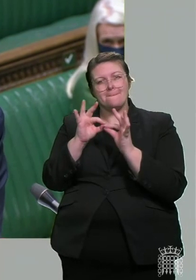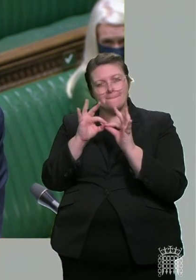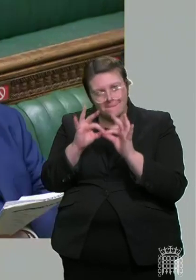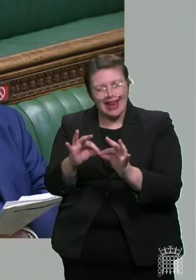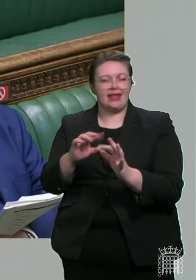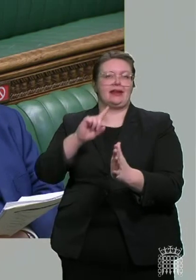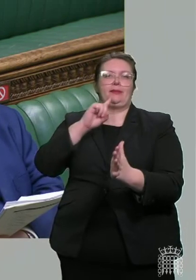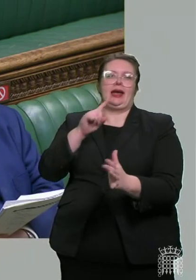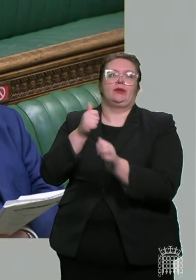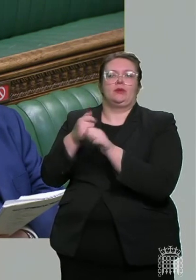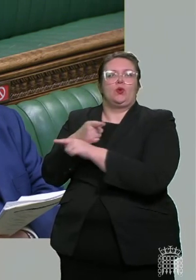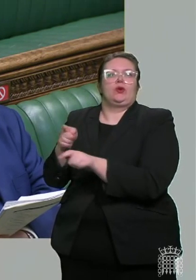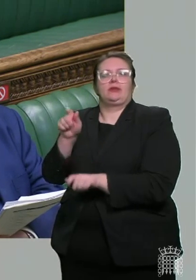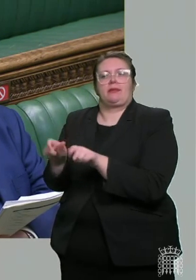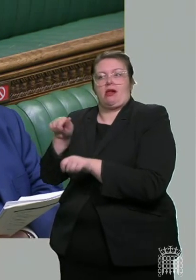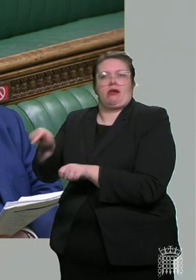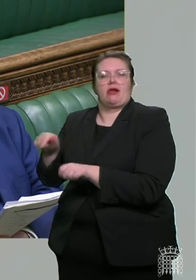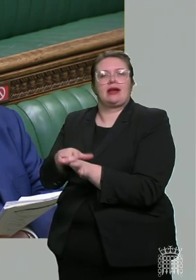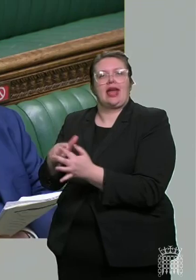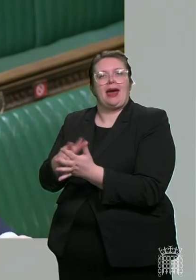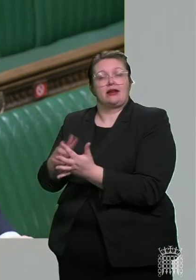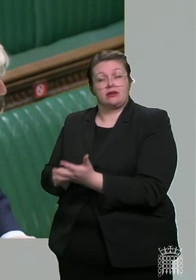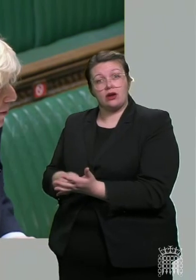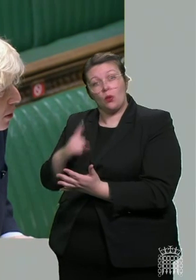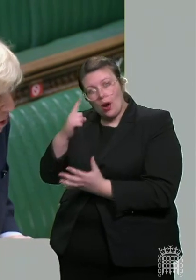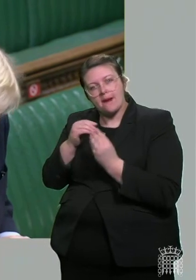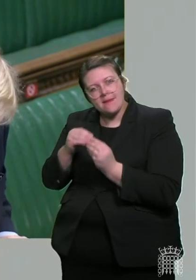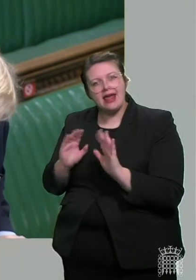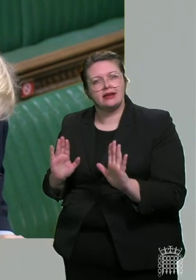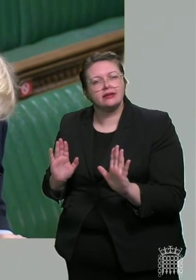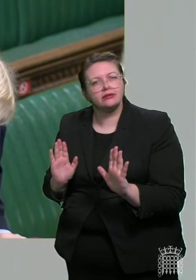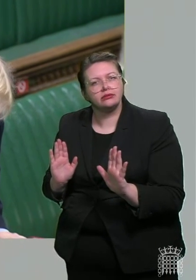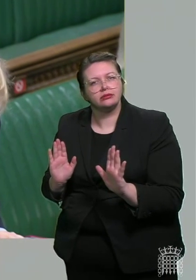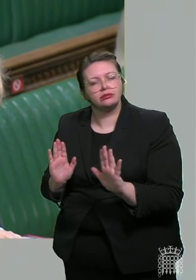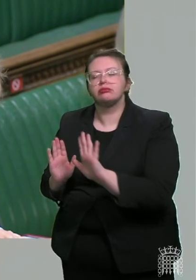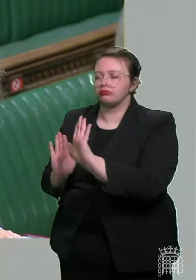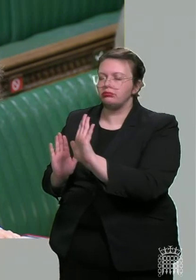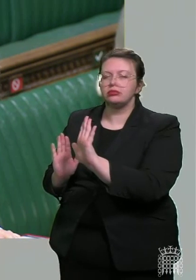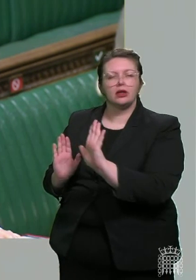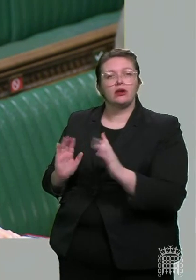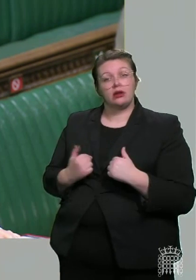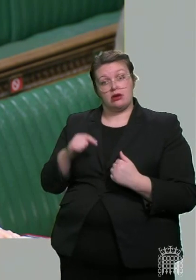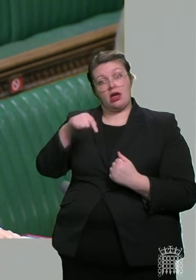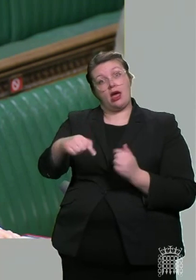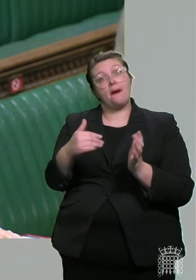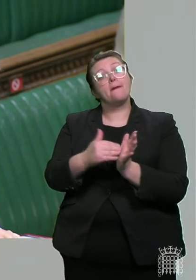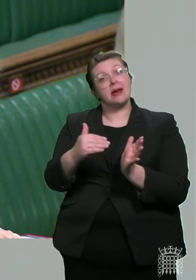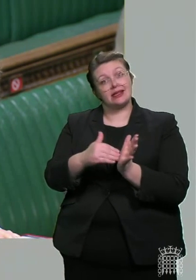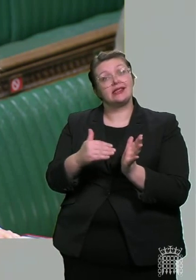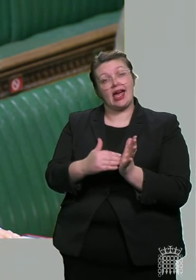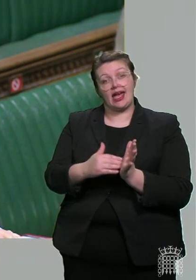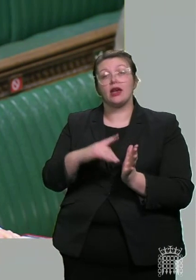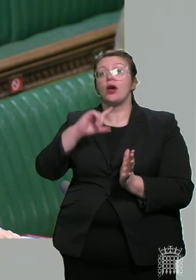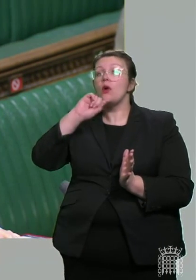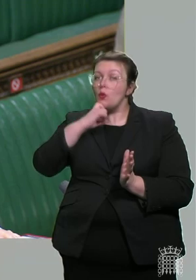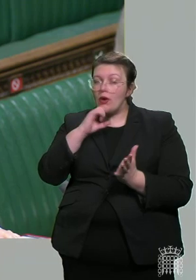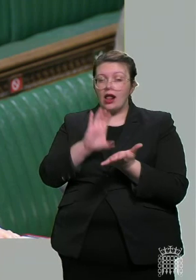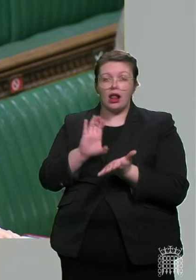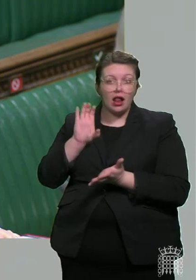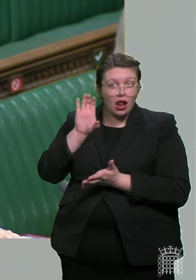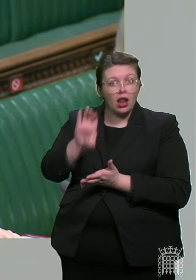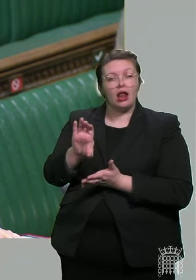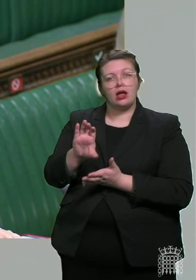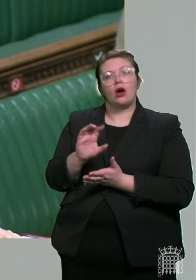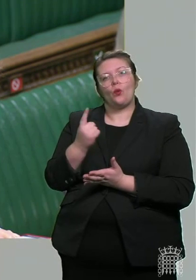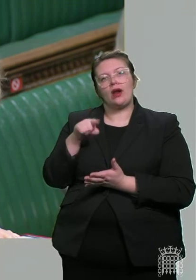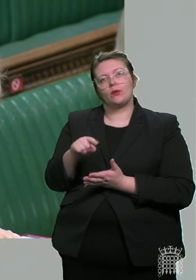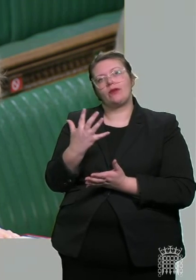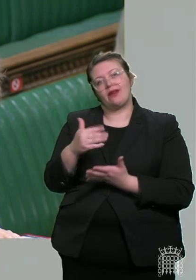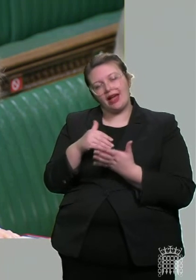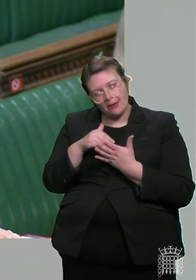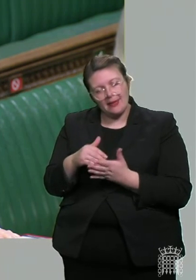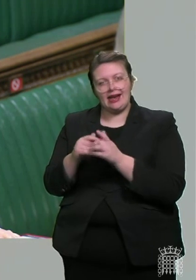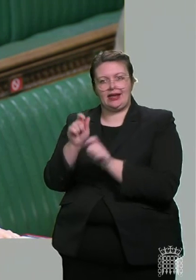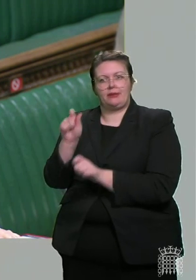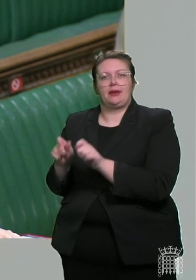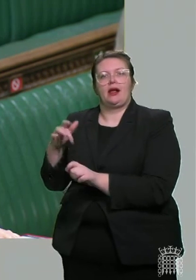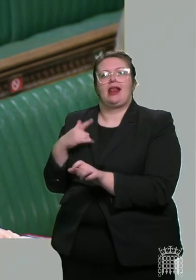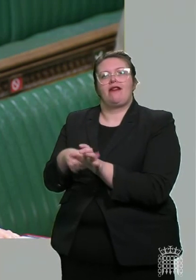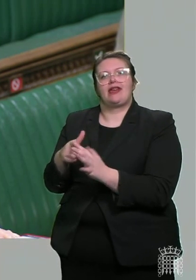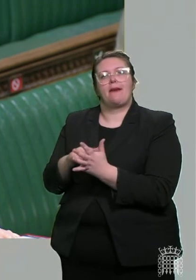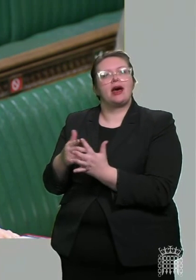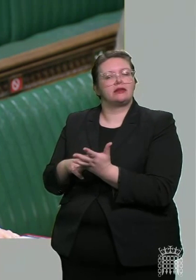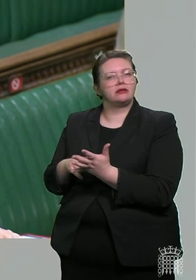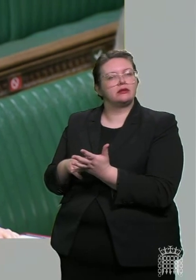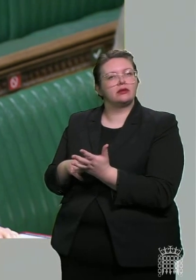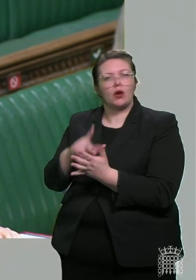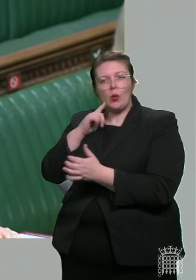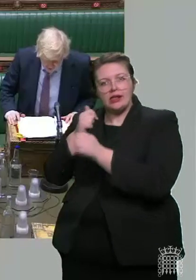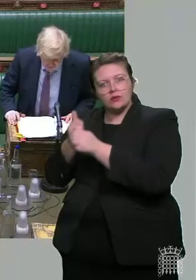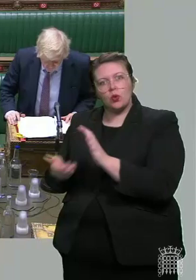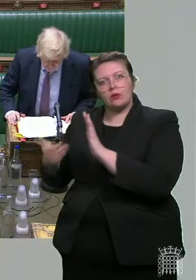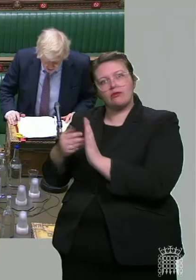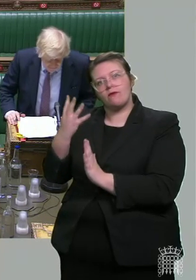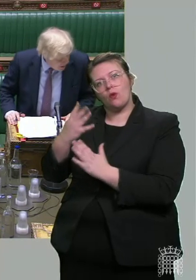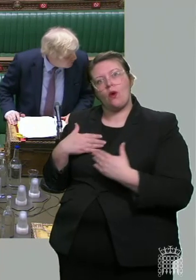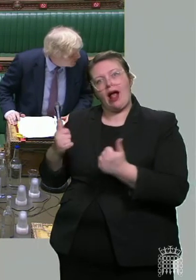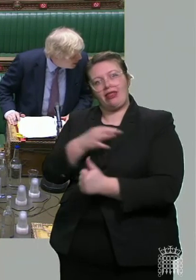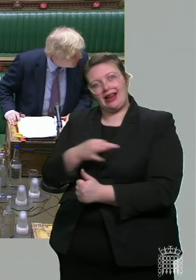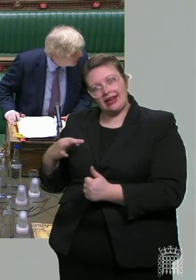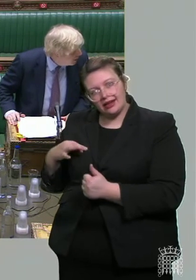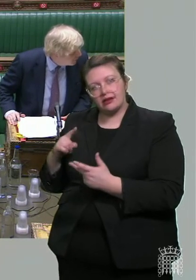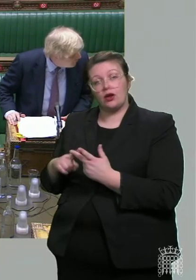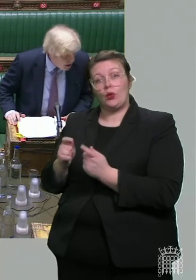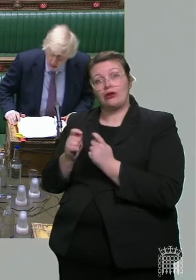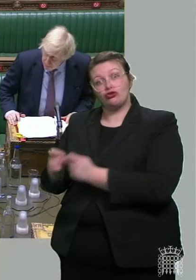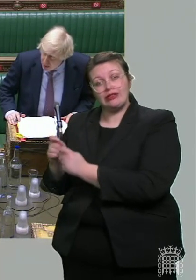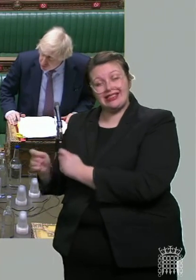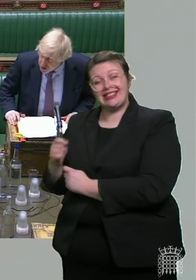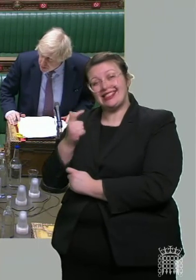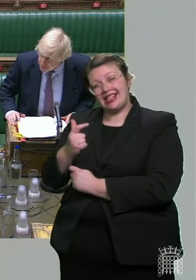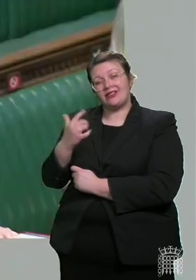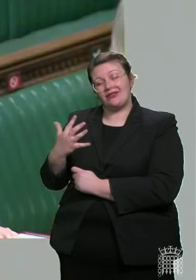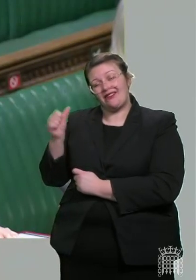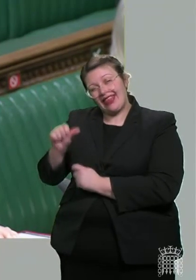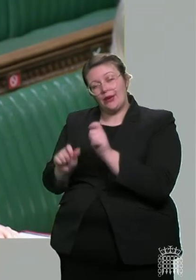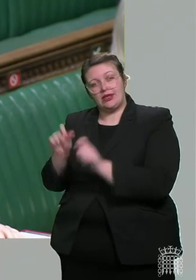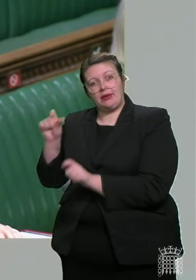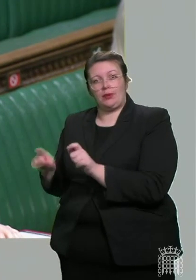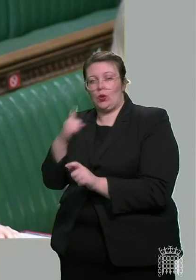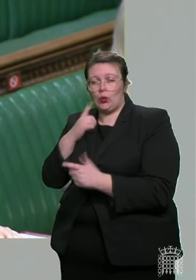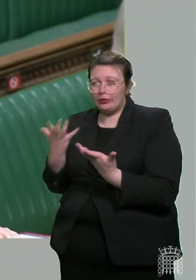I can tell the right honourable Gentleman, in case he thinks there is any diminution of our efforts, that on Monday we are going to provide cash support to 1 .5 million of the most vulnerable Yemeni households, support 400 health clinics and treat 75,000 cases of severe malnutrition.